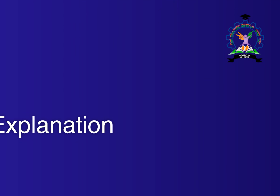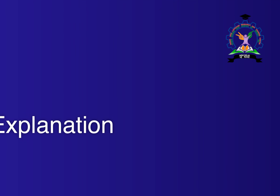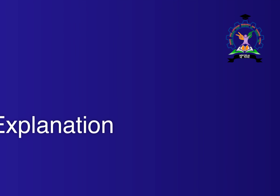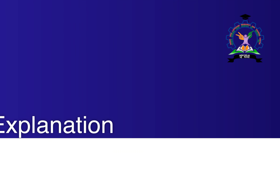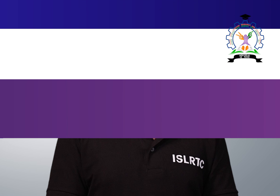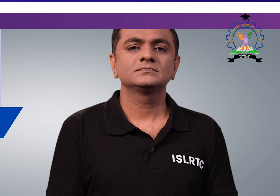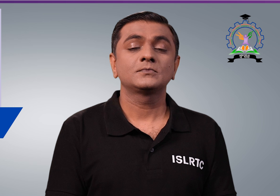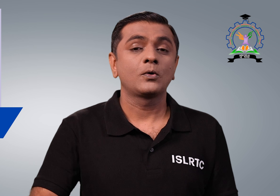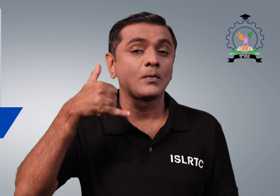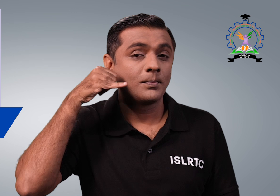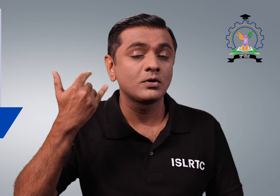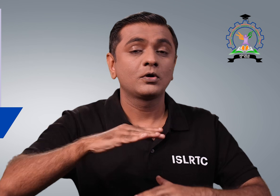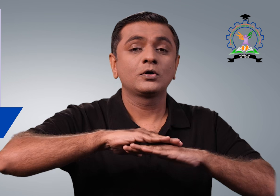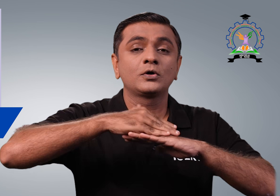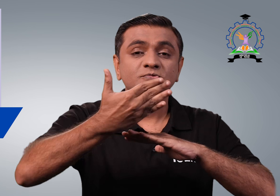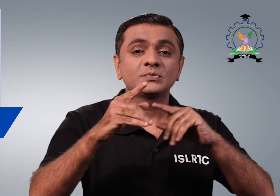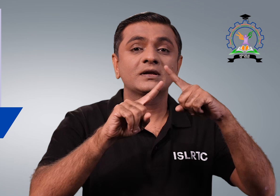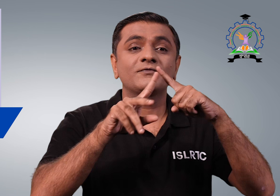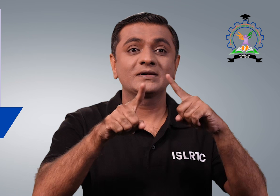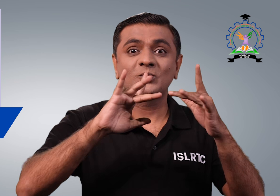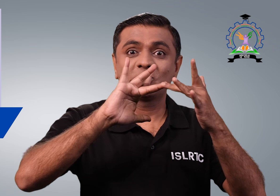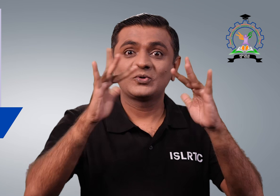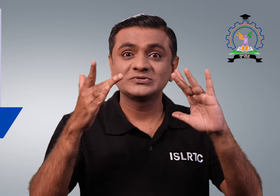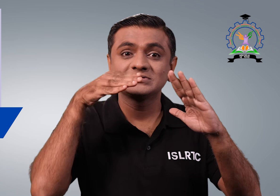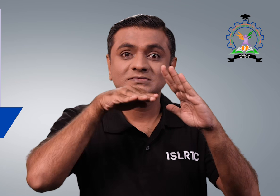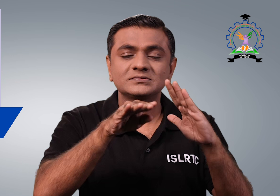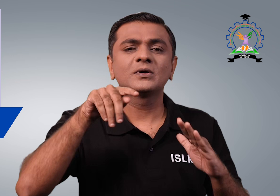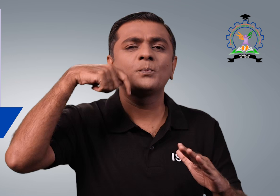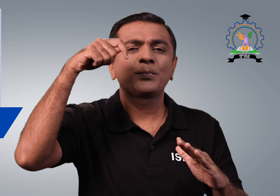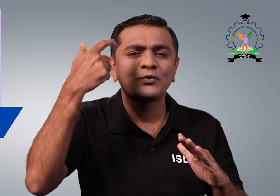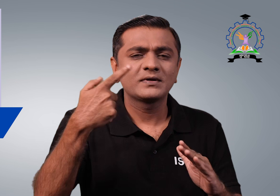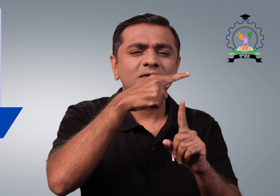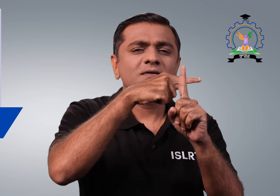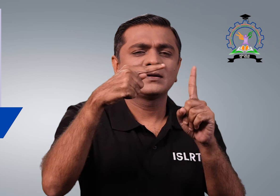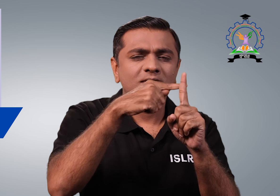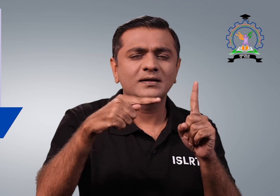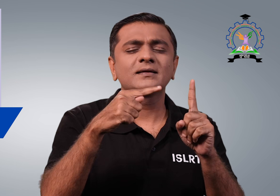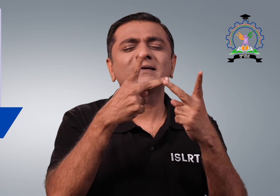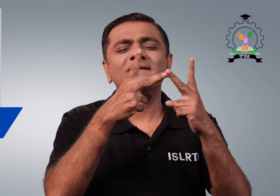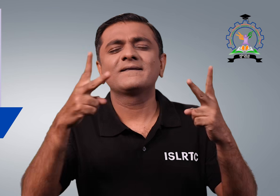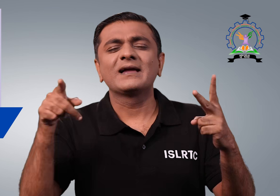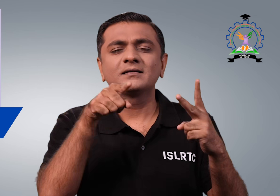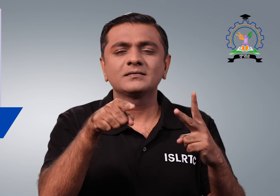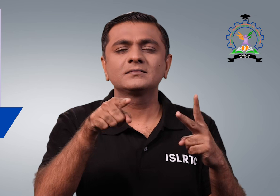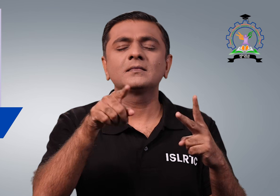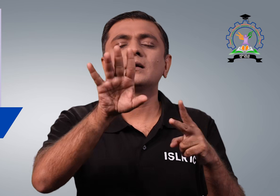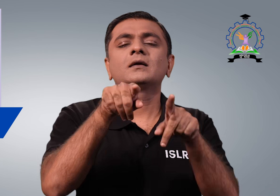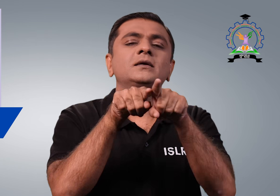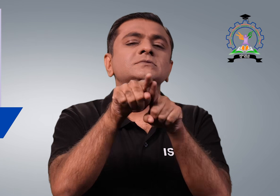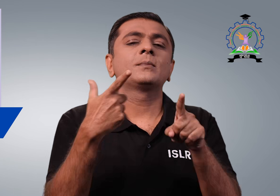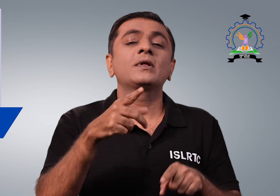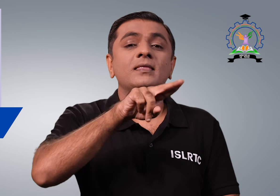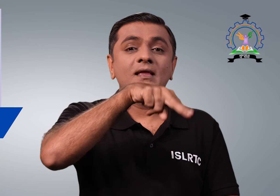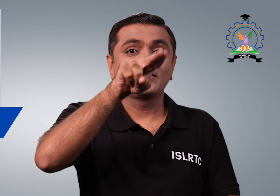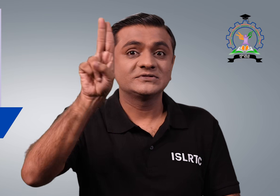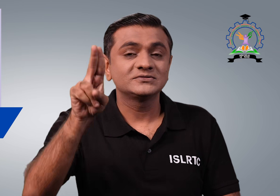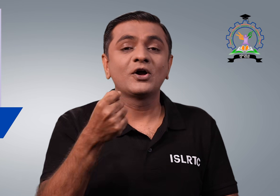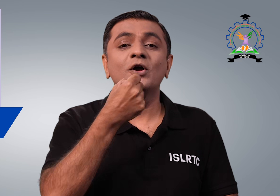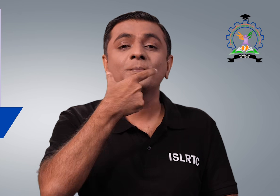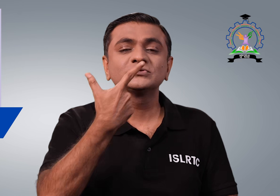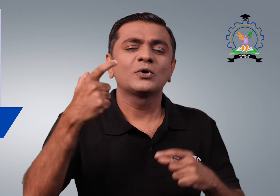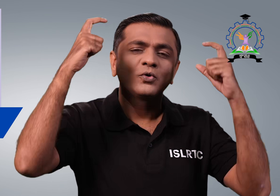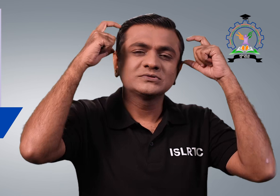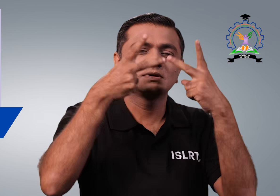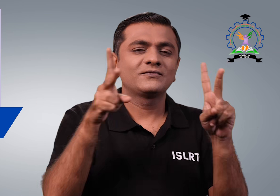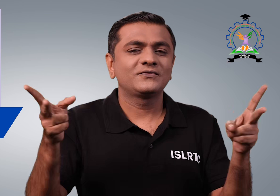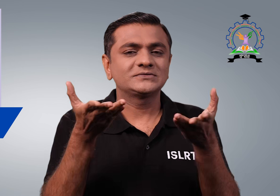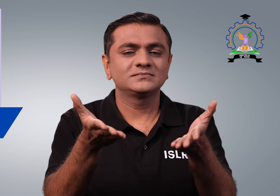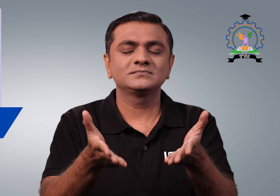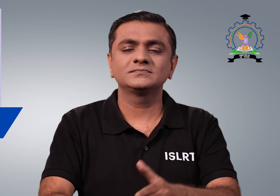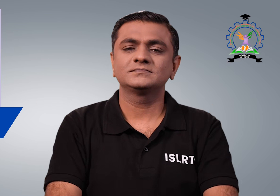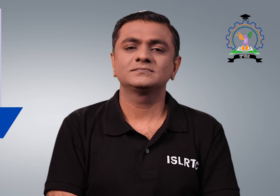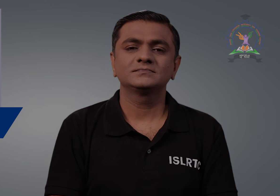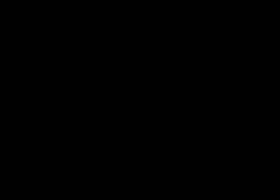These platforms stream content like movies and TV shows over the internet on devices like mobiles, laptops, and TVs, e.g., Netflix, Amazon and Hotstar.